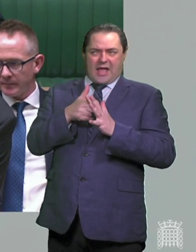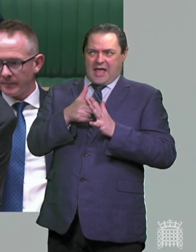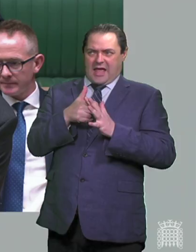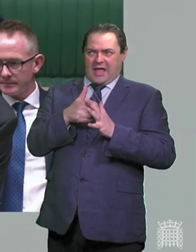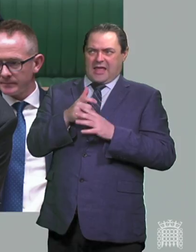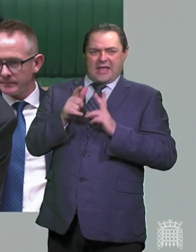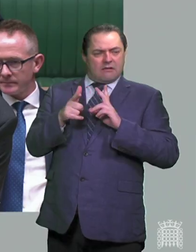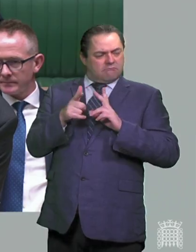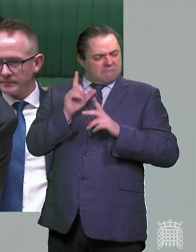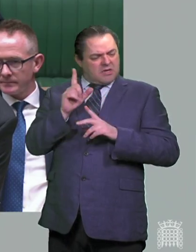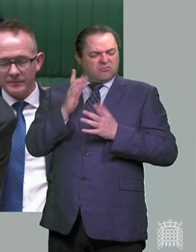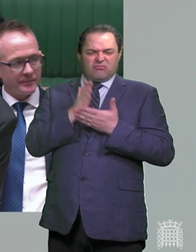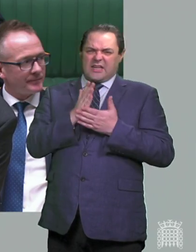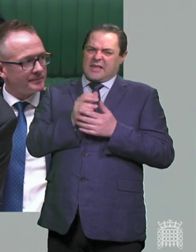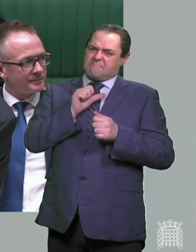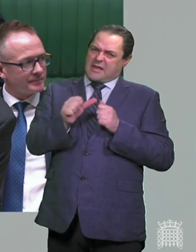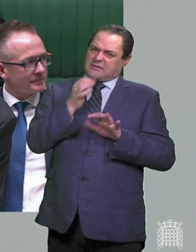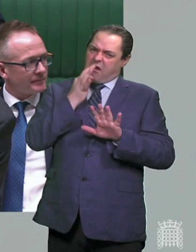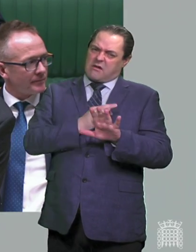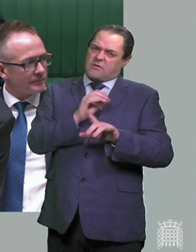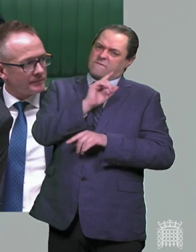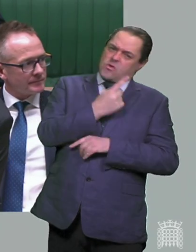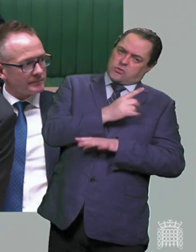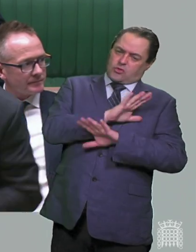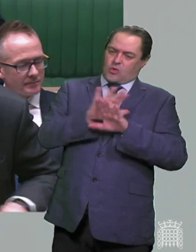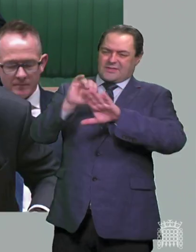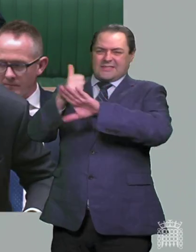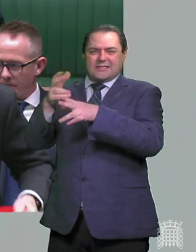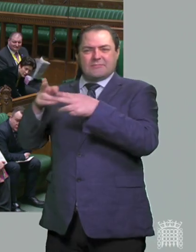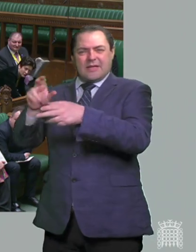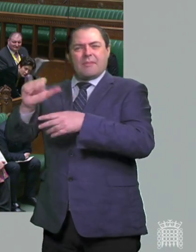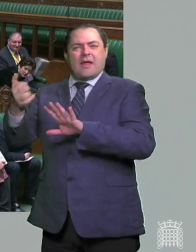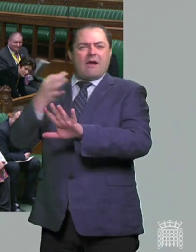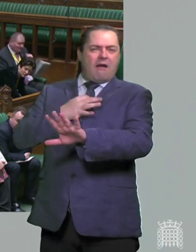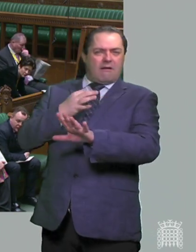If I were building a house, I would get planning permission and then build my house, not do it the other way around.